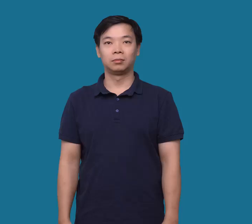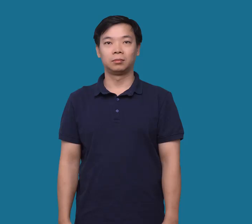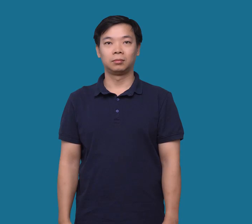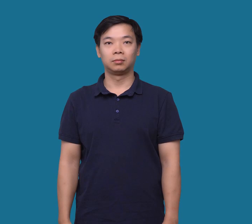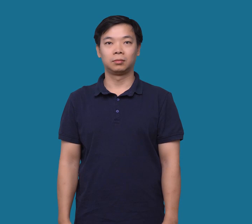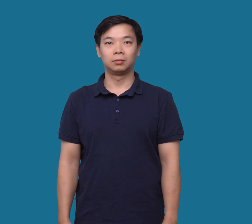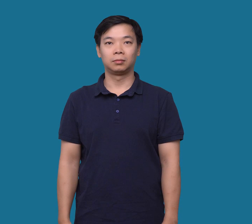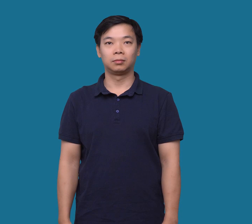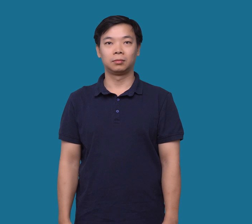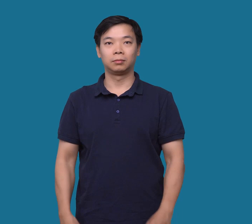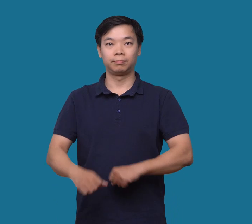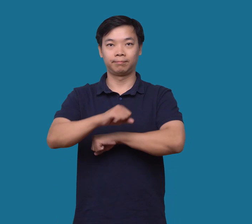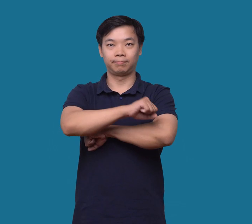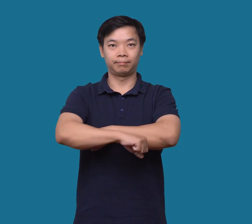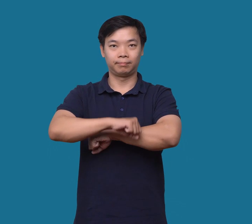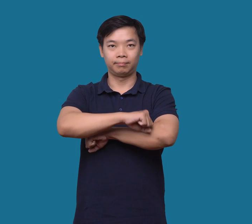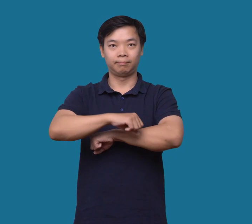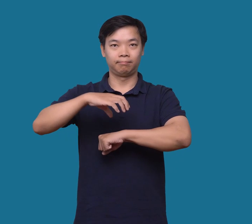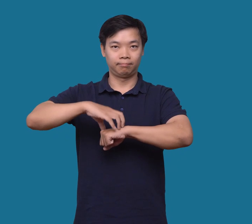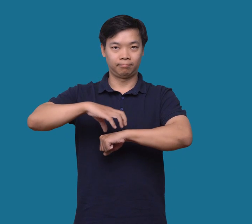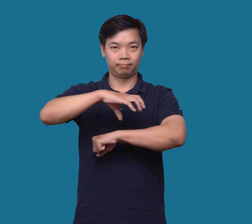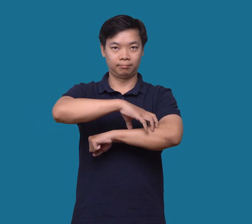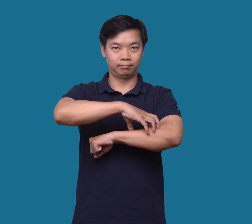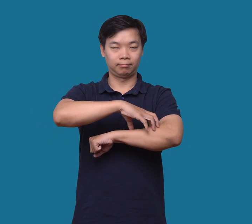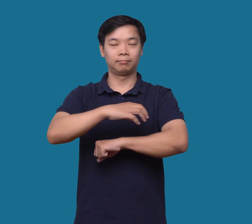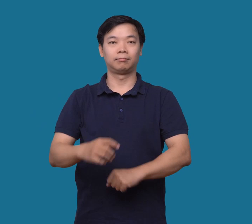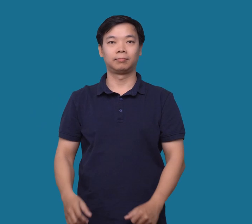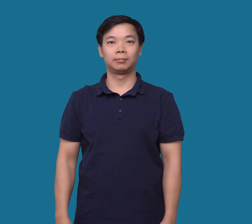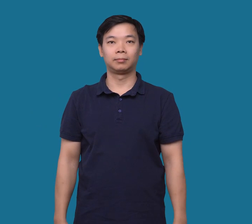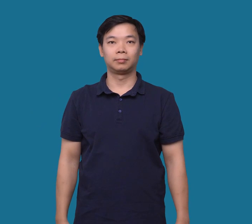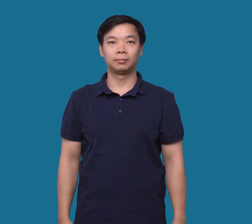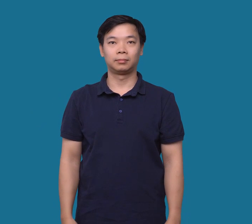toa xe